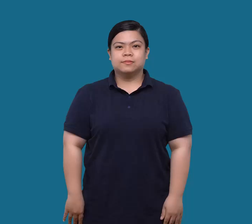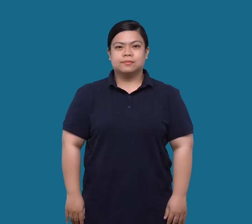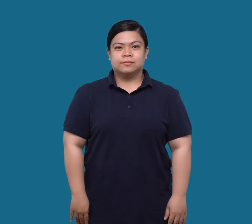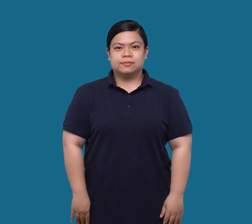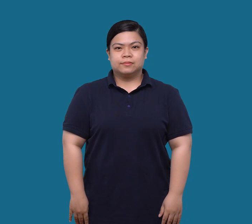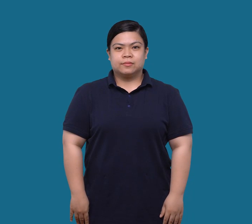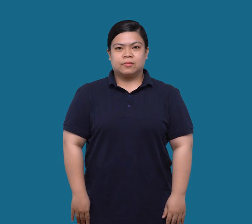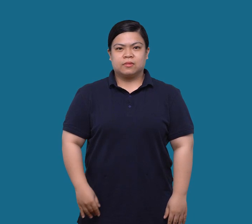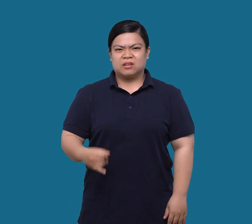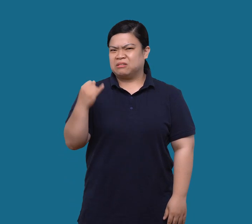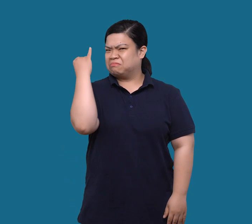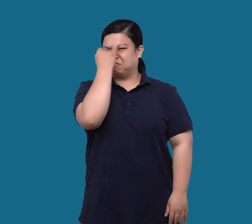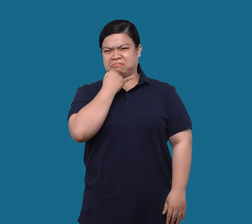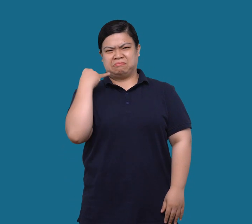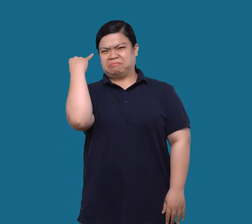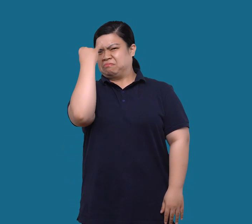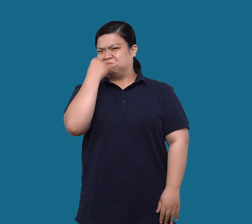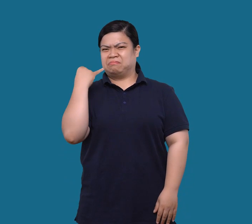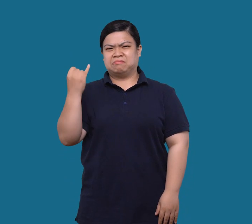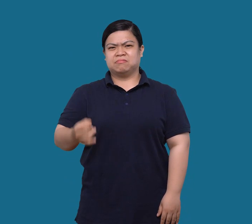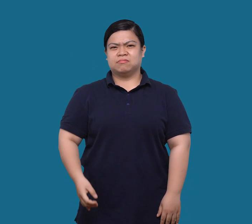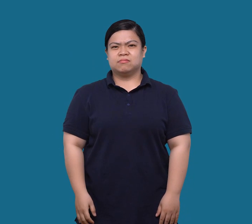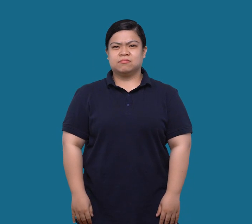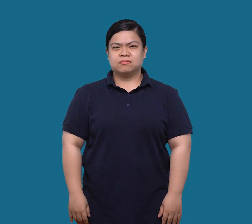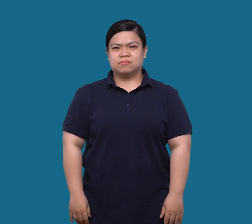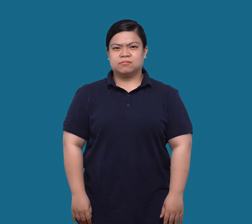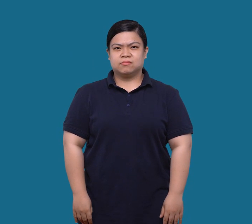không đẹp